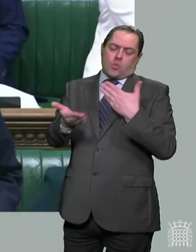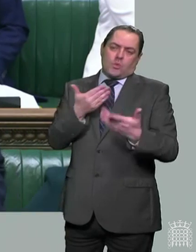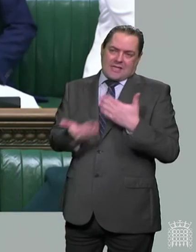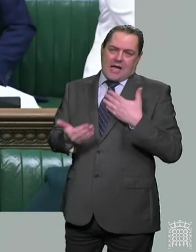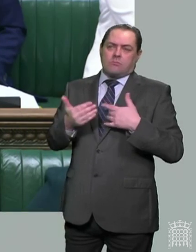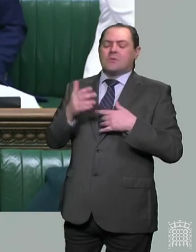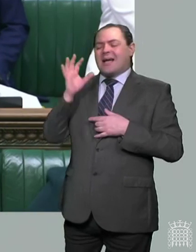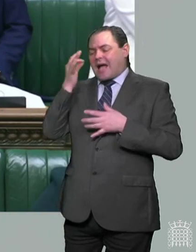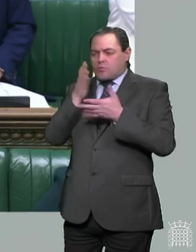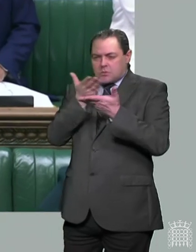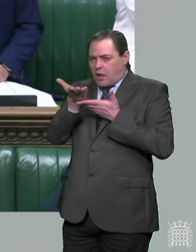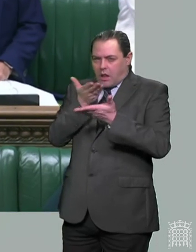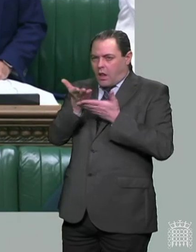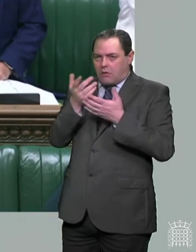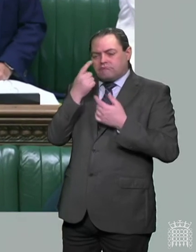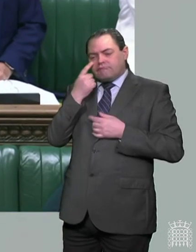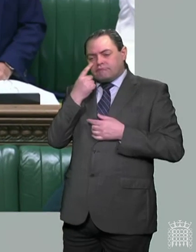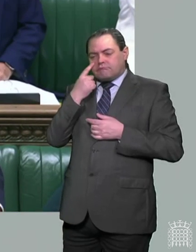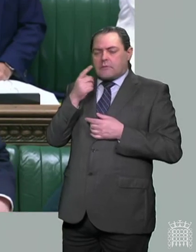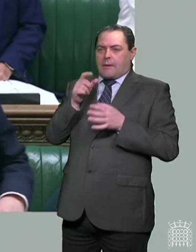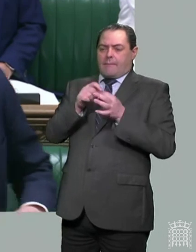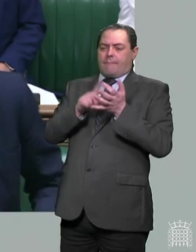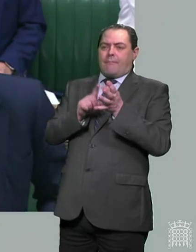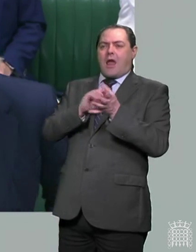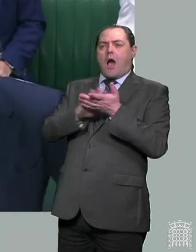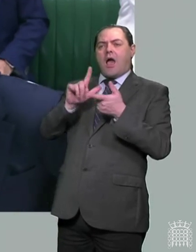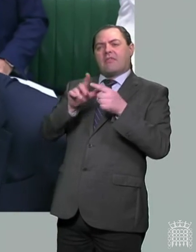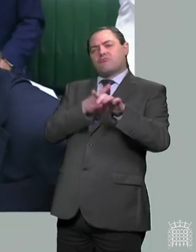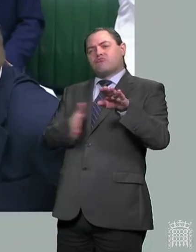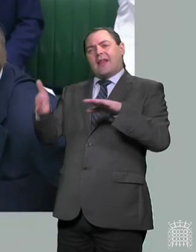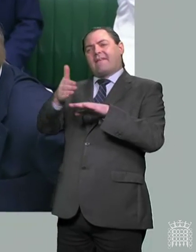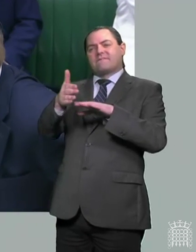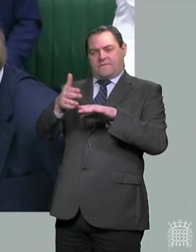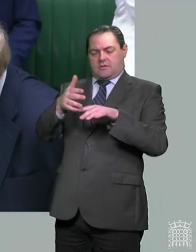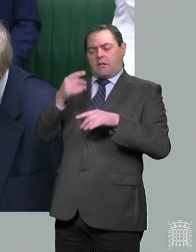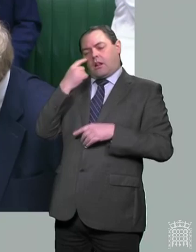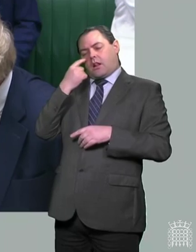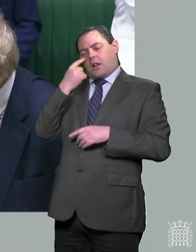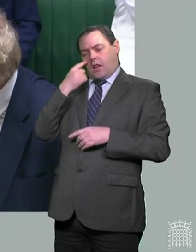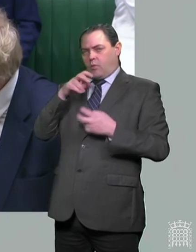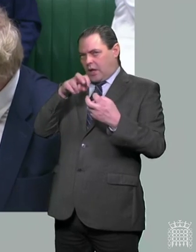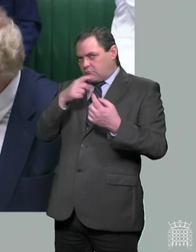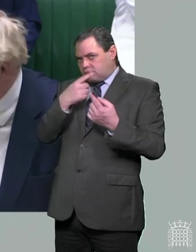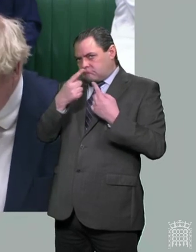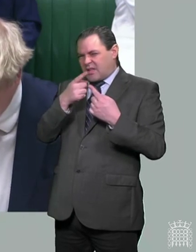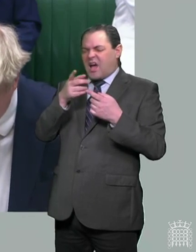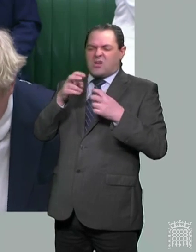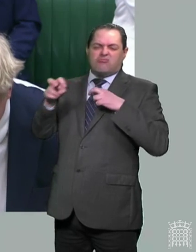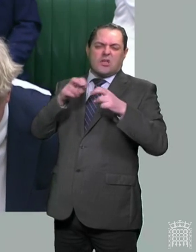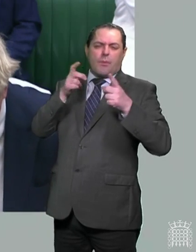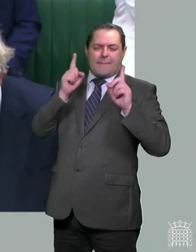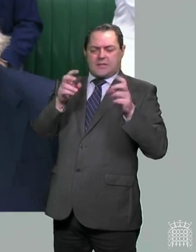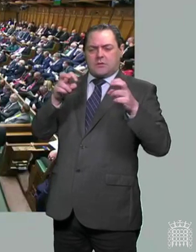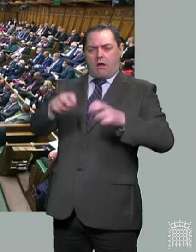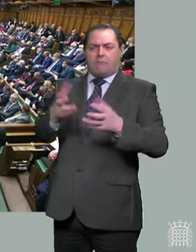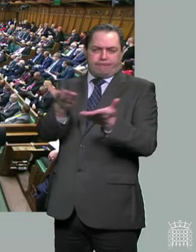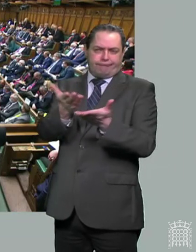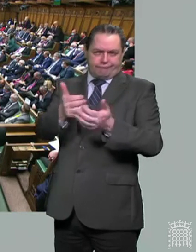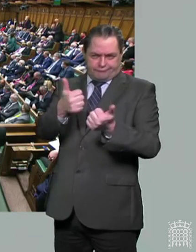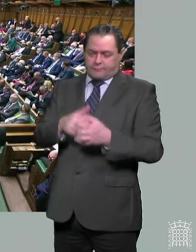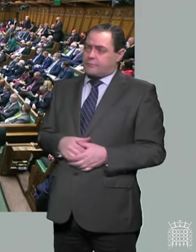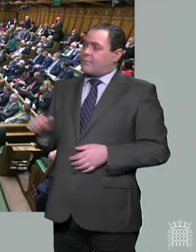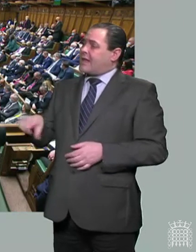We are working with the council on a bid for the Blyth relief road, and I will ensure that he gets a meeting with the Transport Secretary to discuss it further.